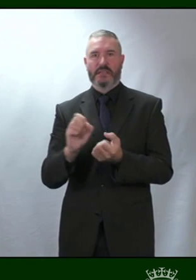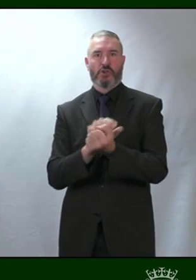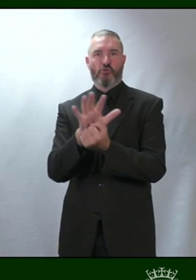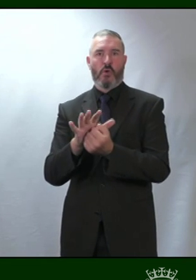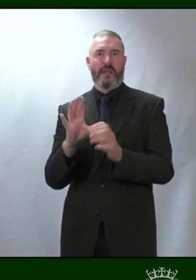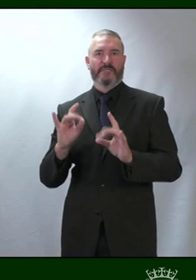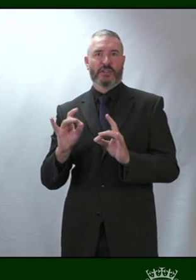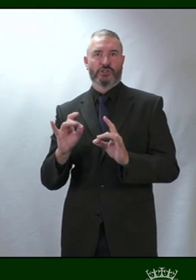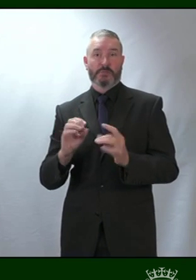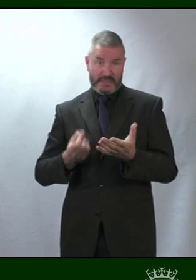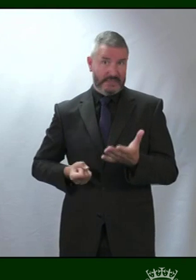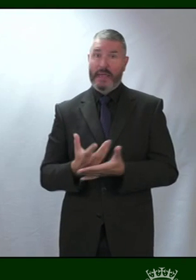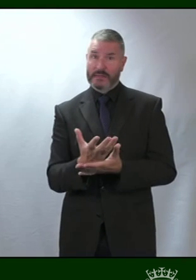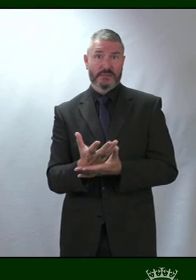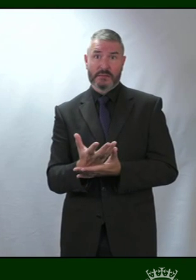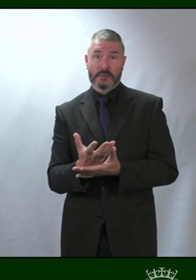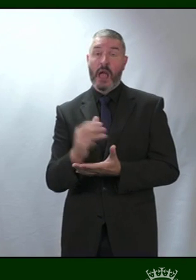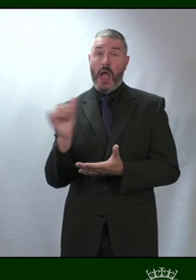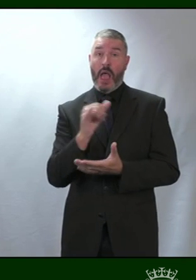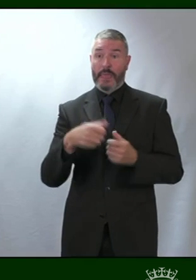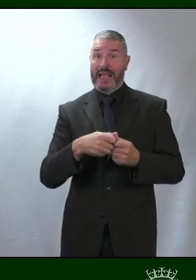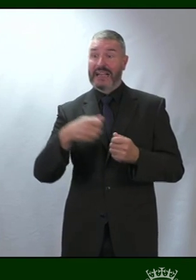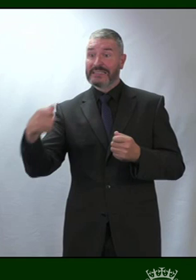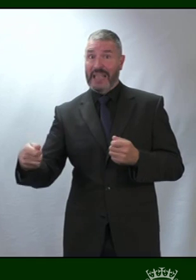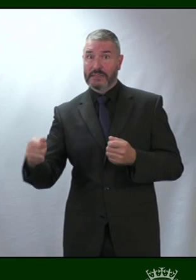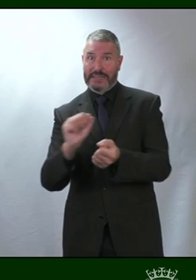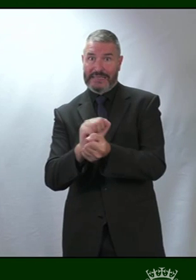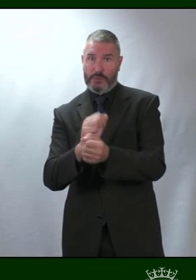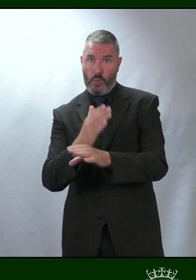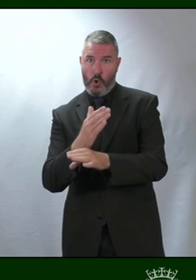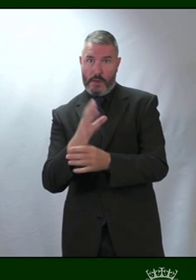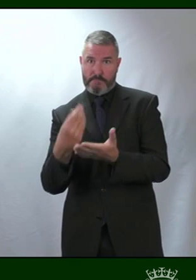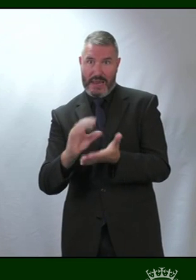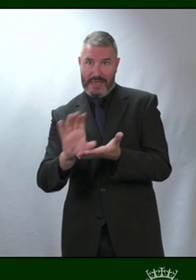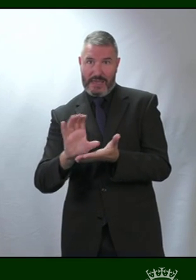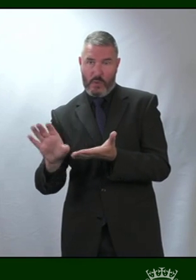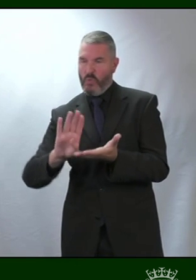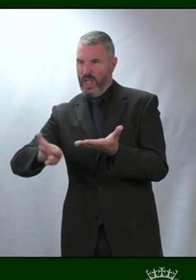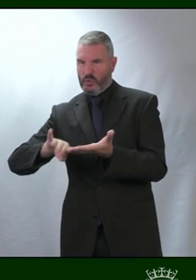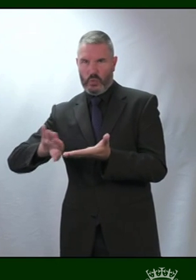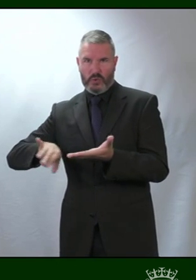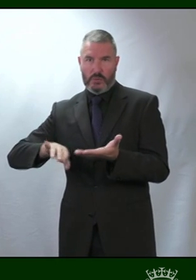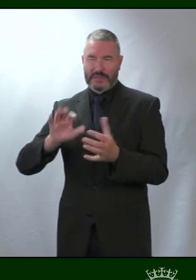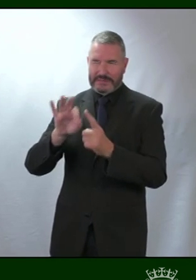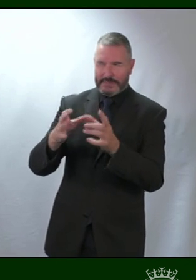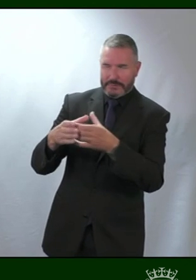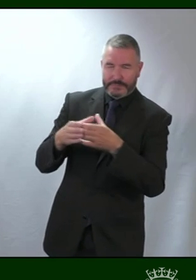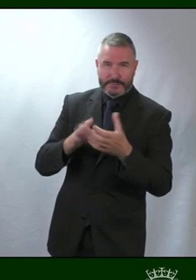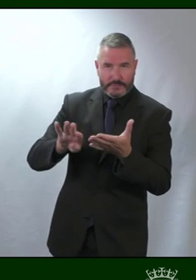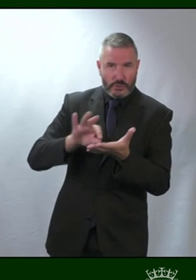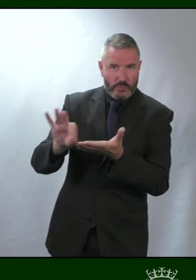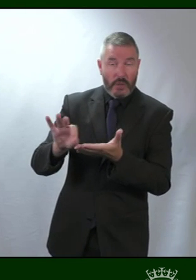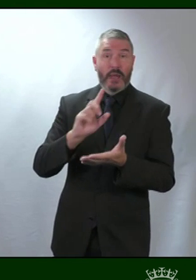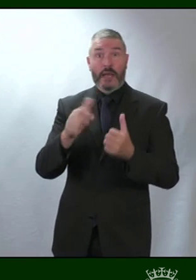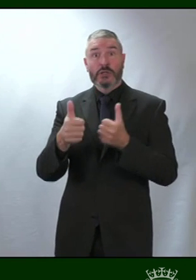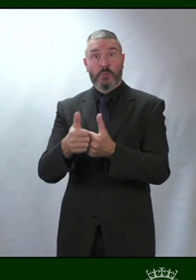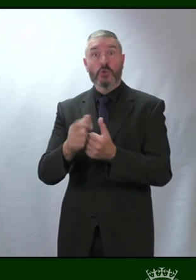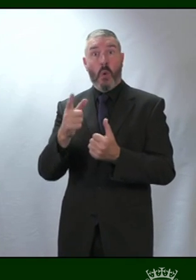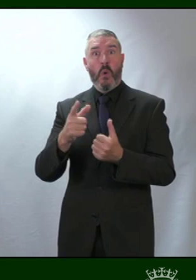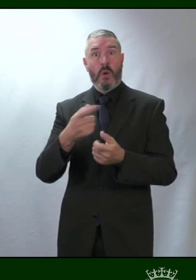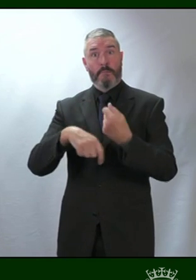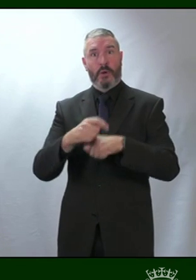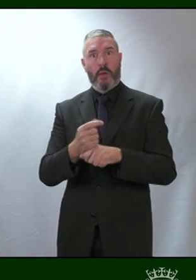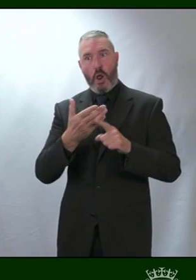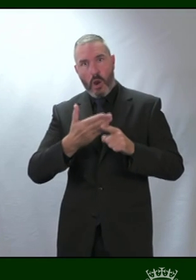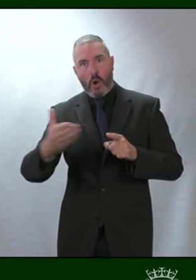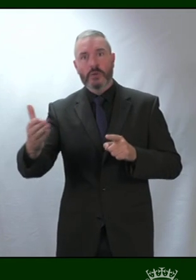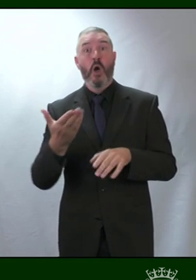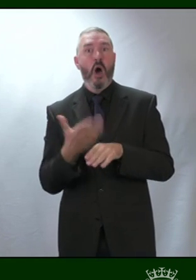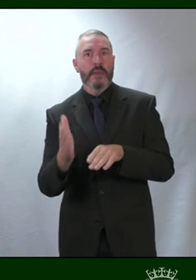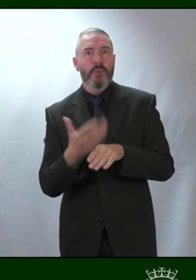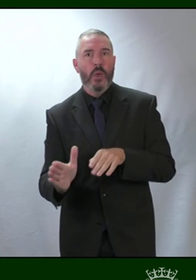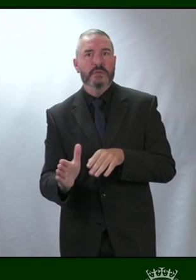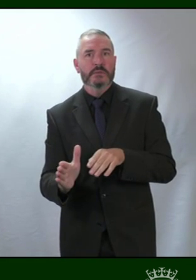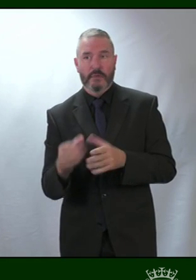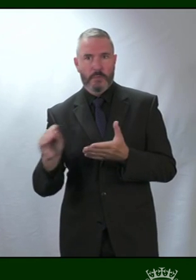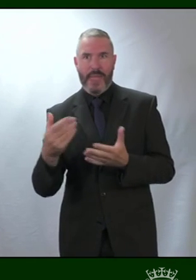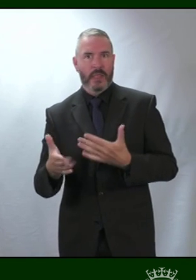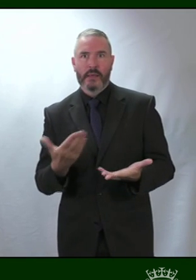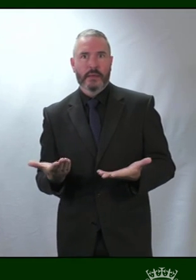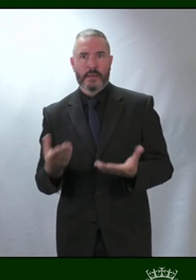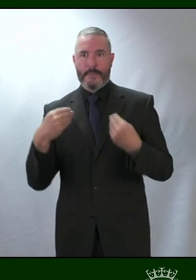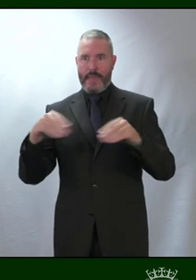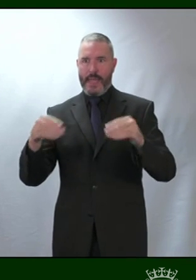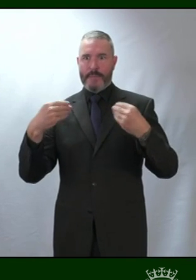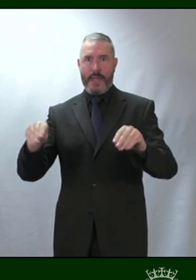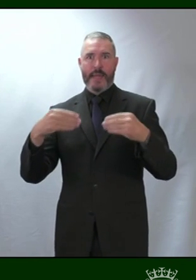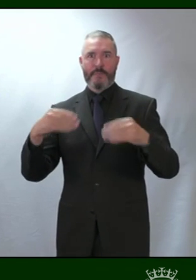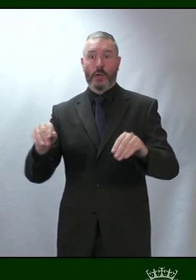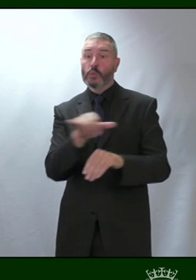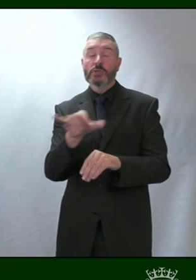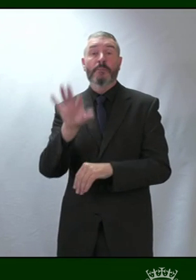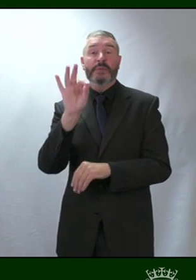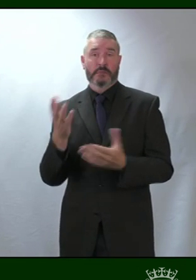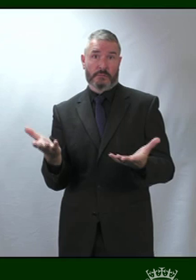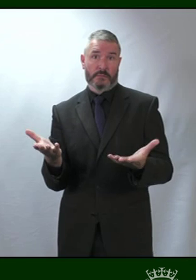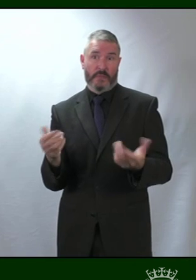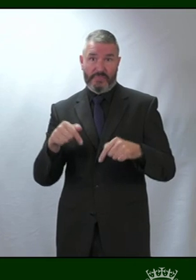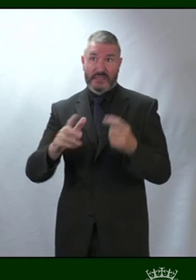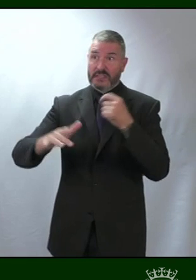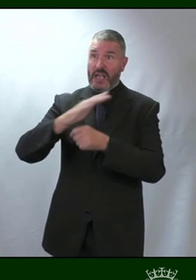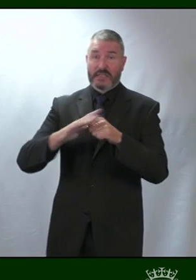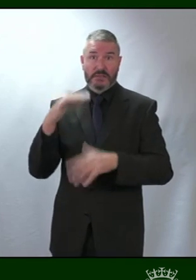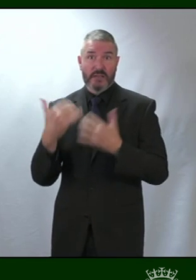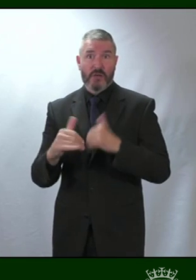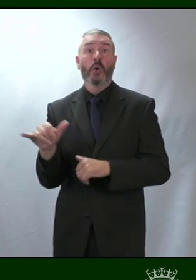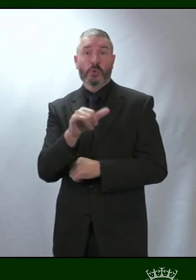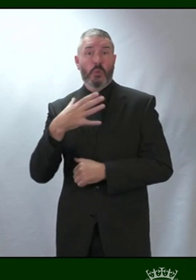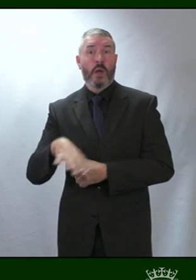He can do that either by extending the job retention schemes, especially for those who are excluded or through sector-specific support, or he can pay the long-term price of long-term unemployment, increased social security and all the damage to the economy and society that comes with that.